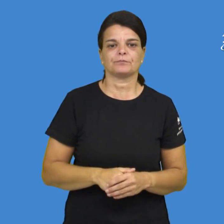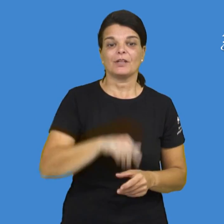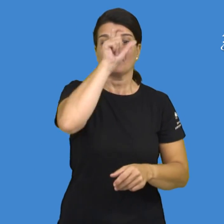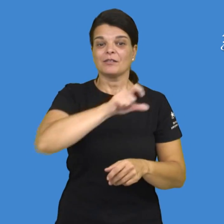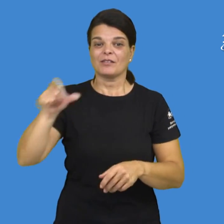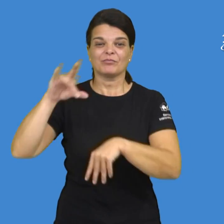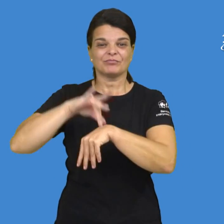persona